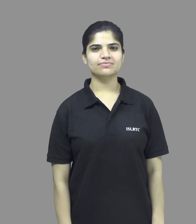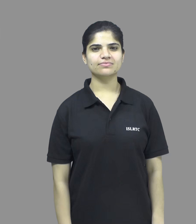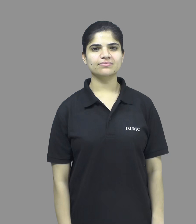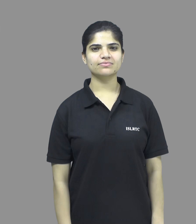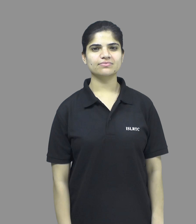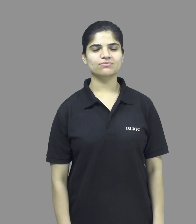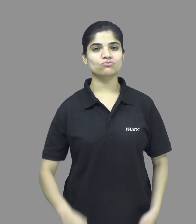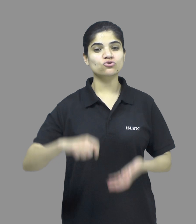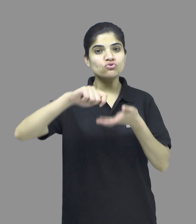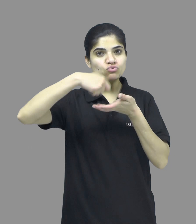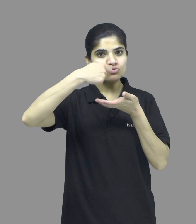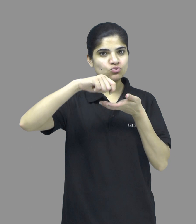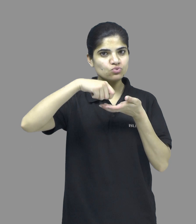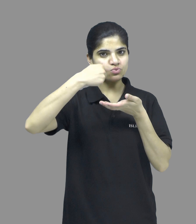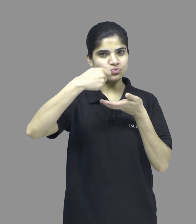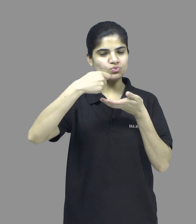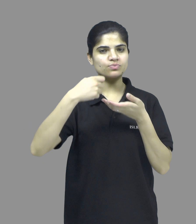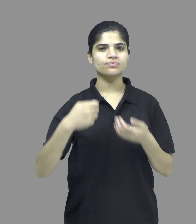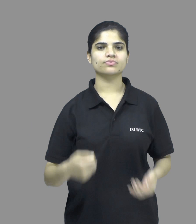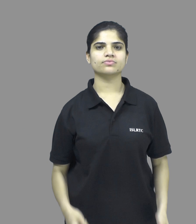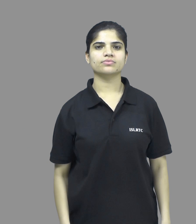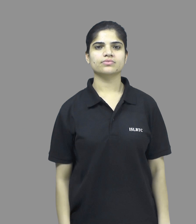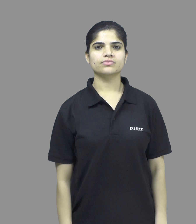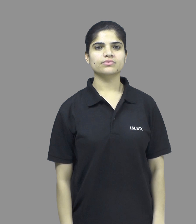Soup